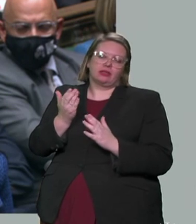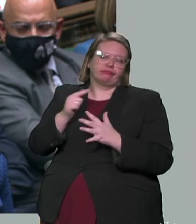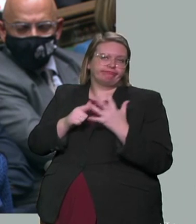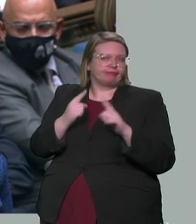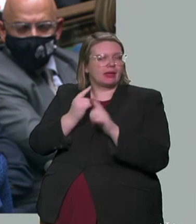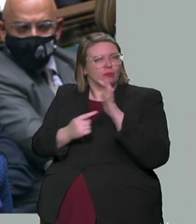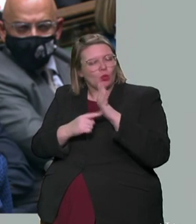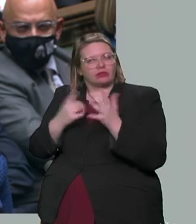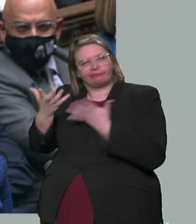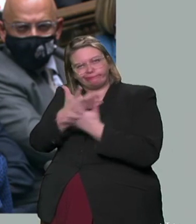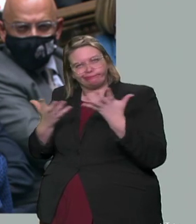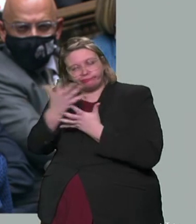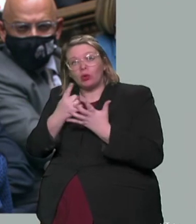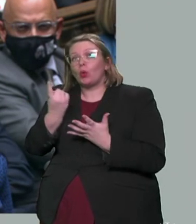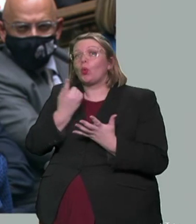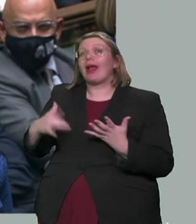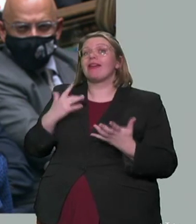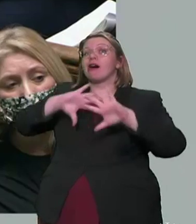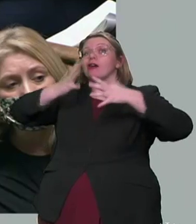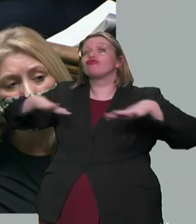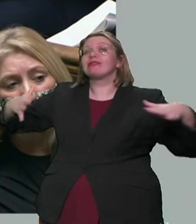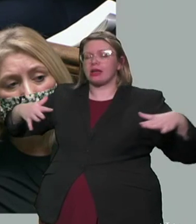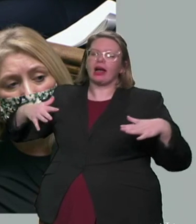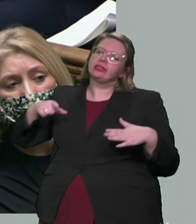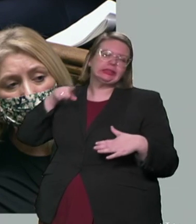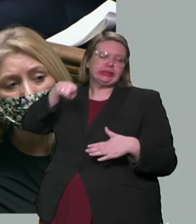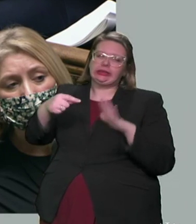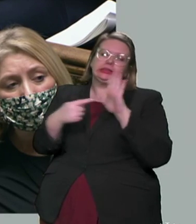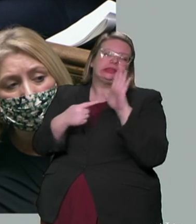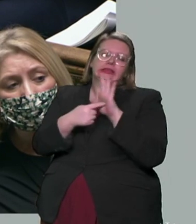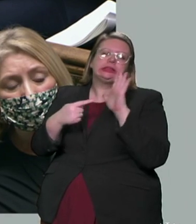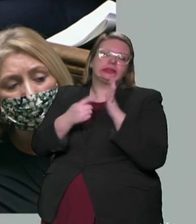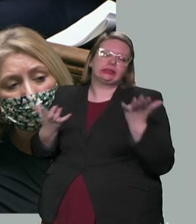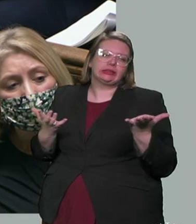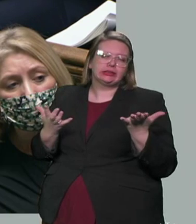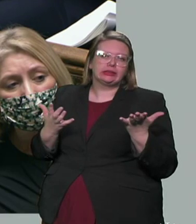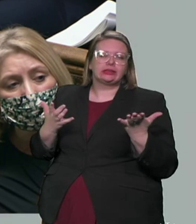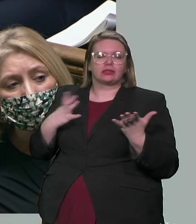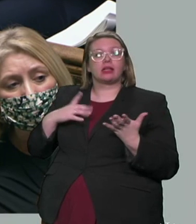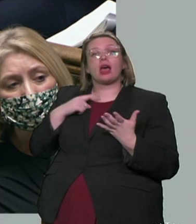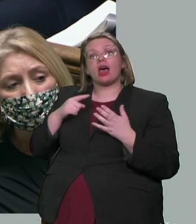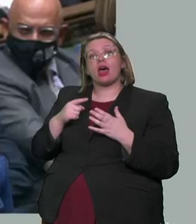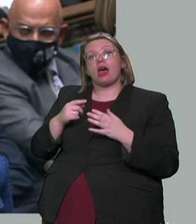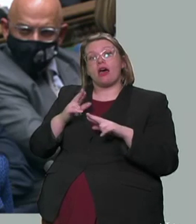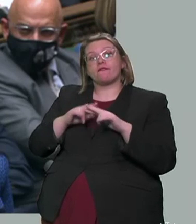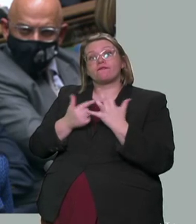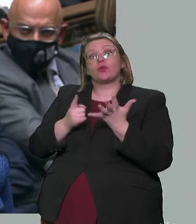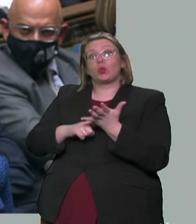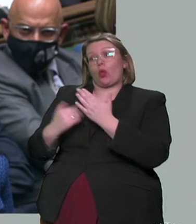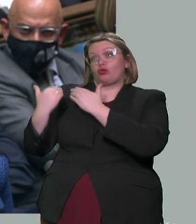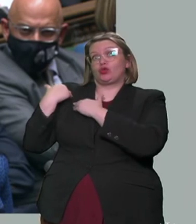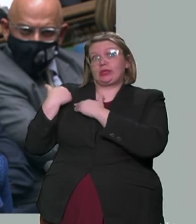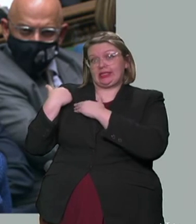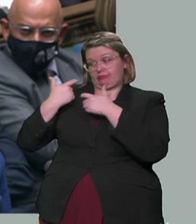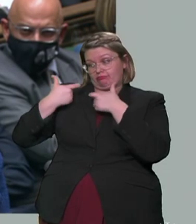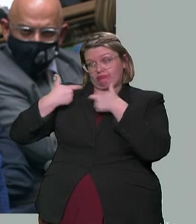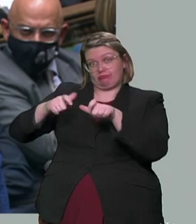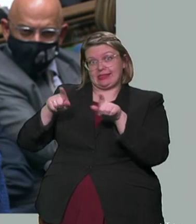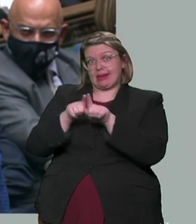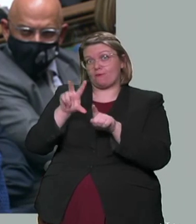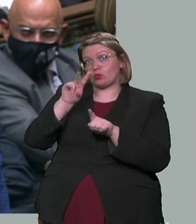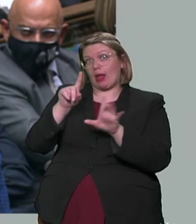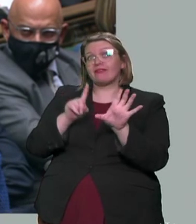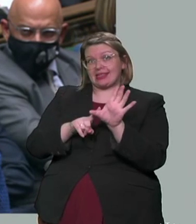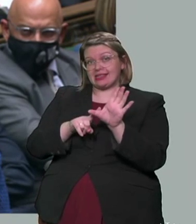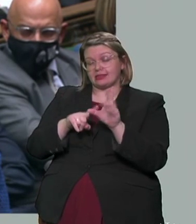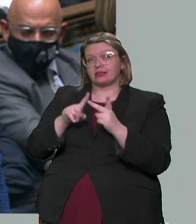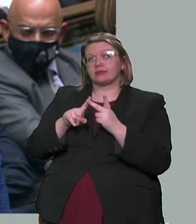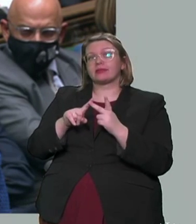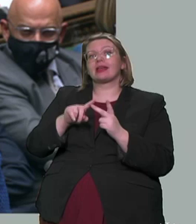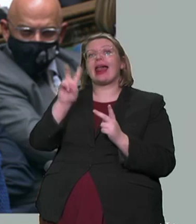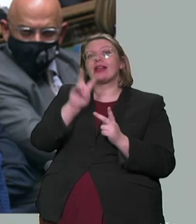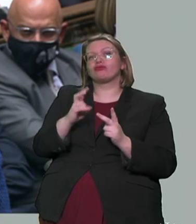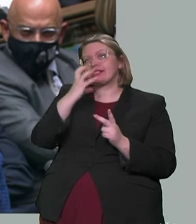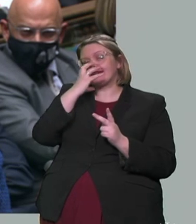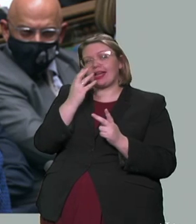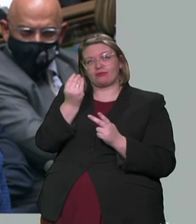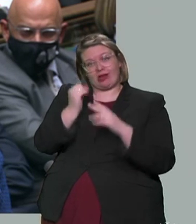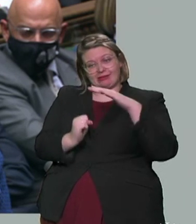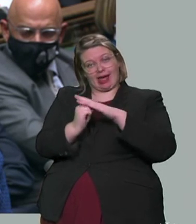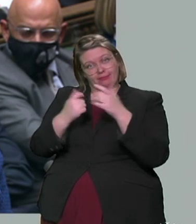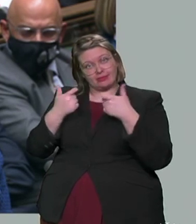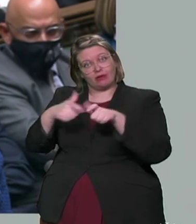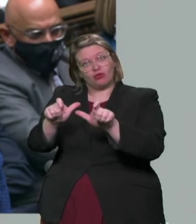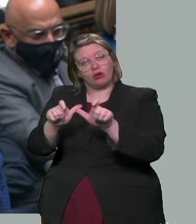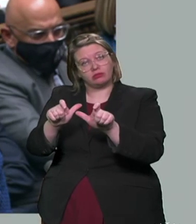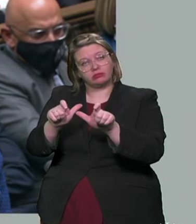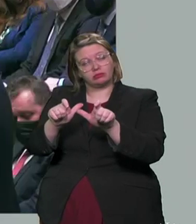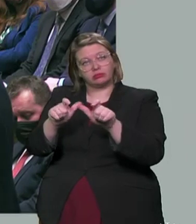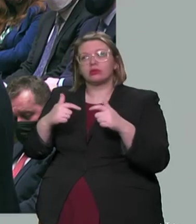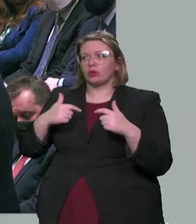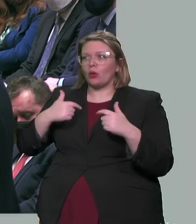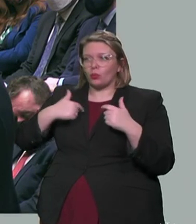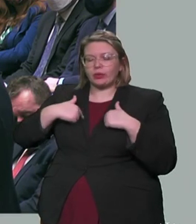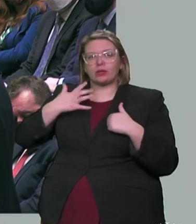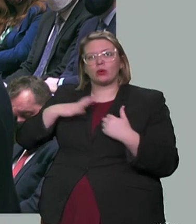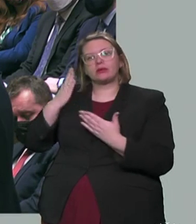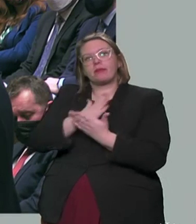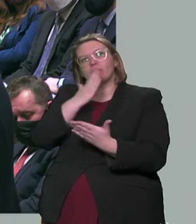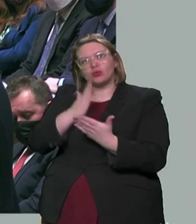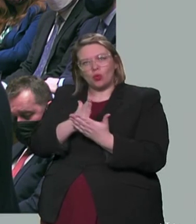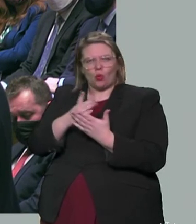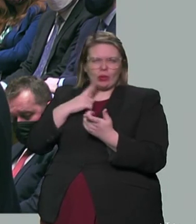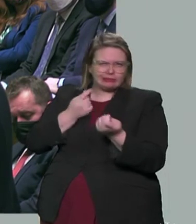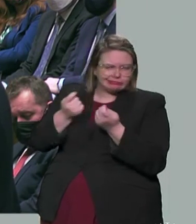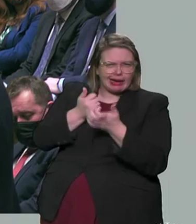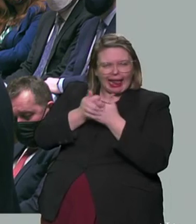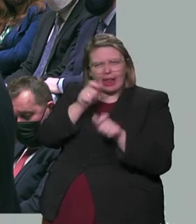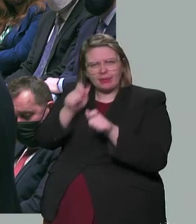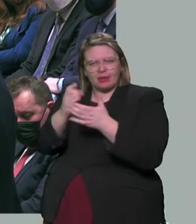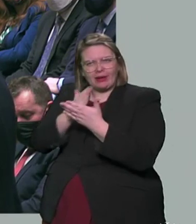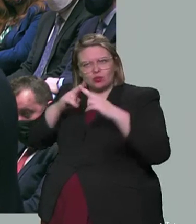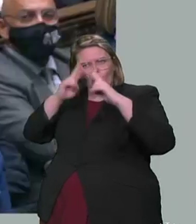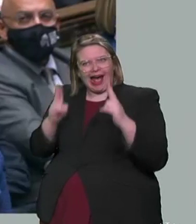For people in rural constituencies such as her own, it will be important that we have frozen fuel duty for the 12th year in a row, that the energy price cap itself remains in place, and that we are doing everything we can to help people with the energy efficiency of their homes.